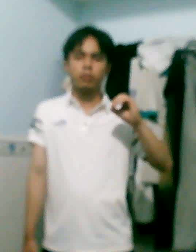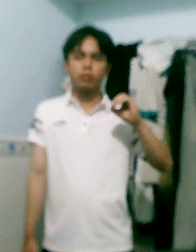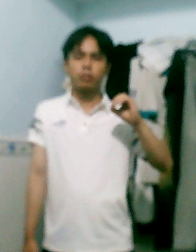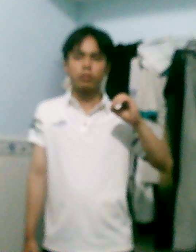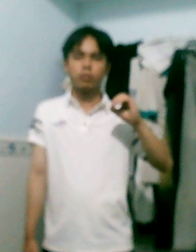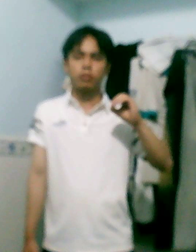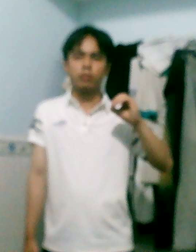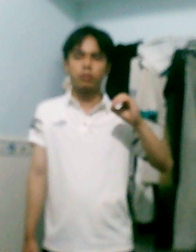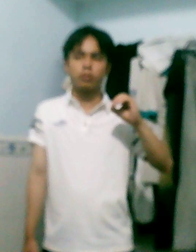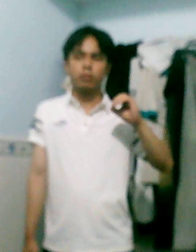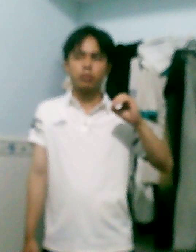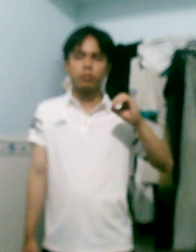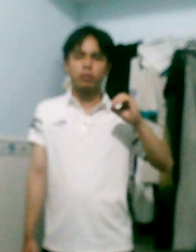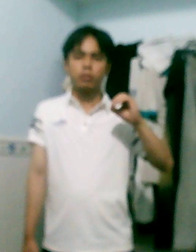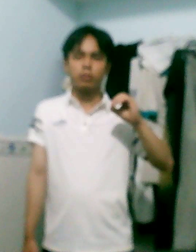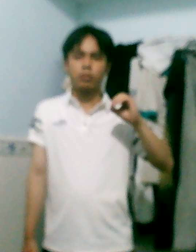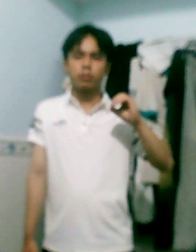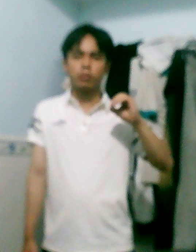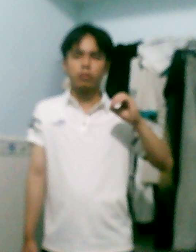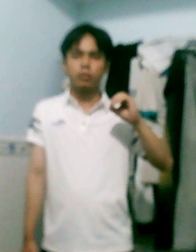o